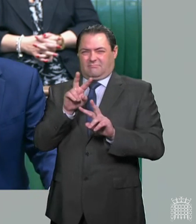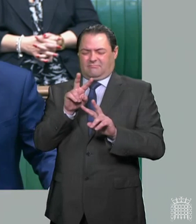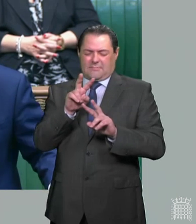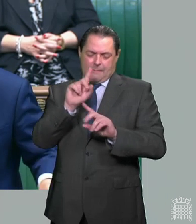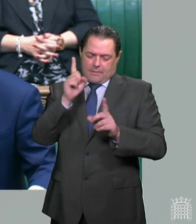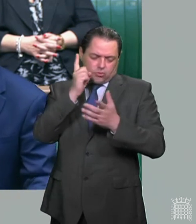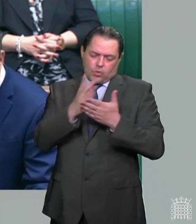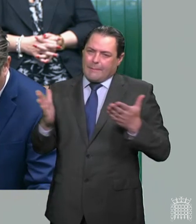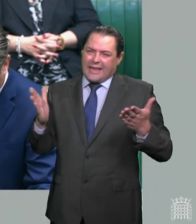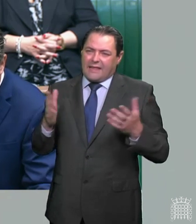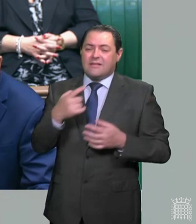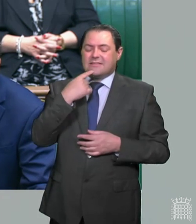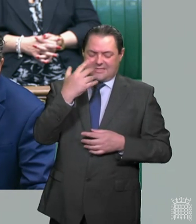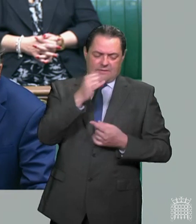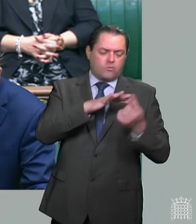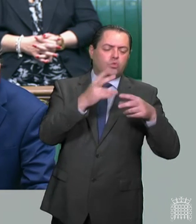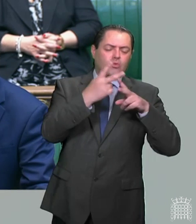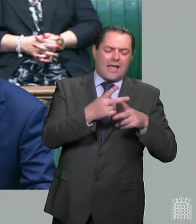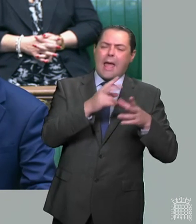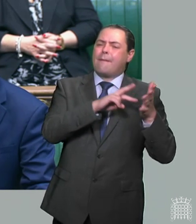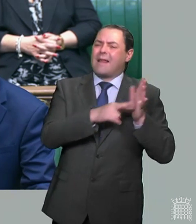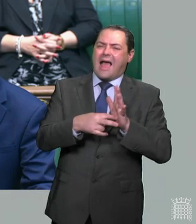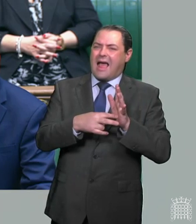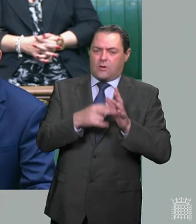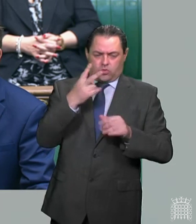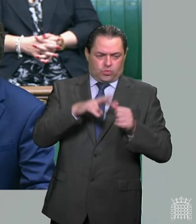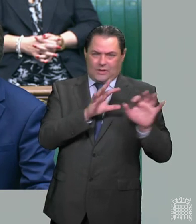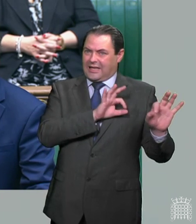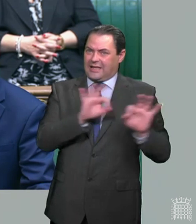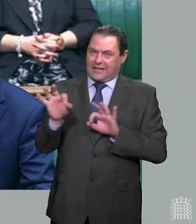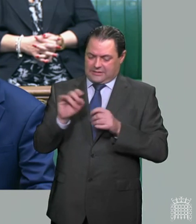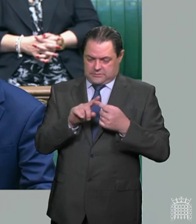He promised he had a plan for social care, but he has ducked it for two years.